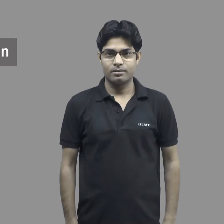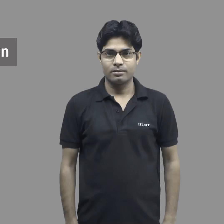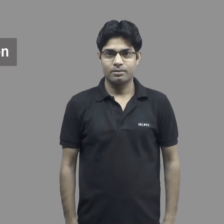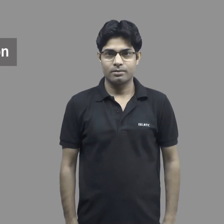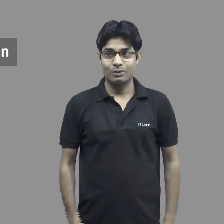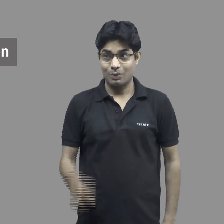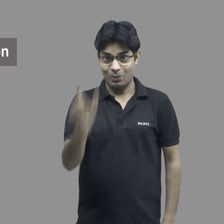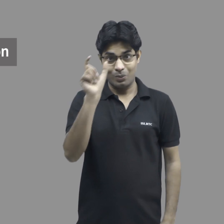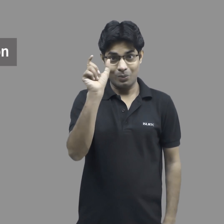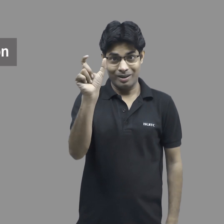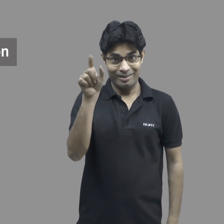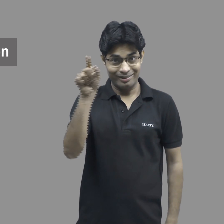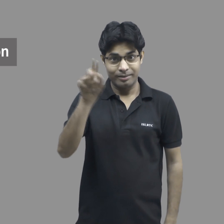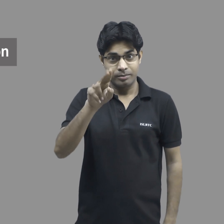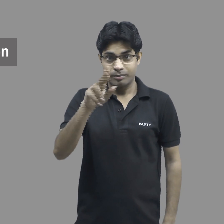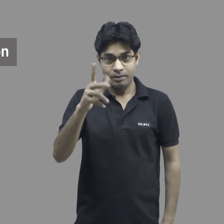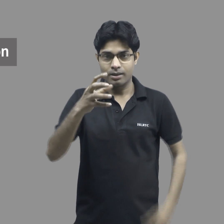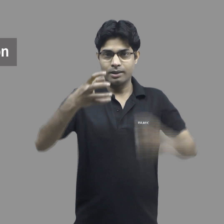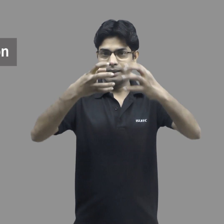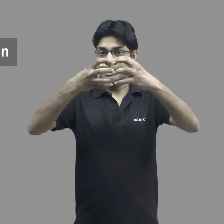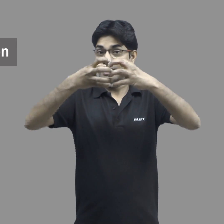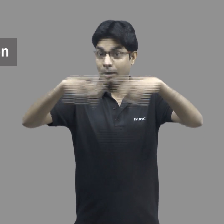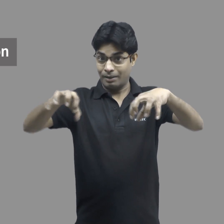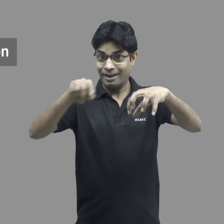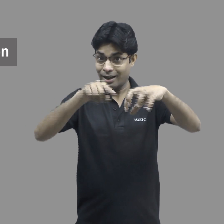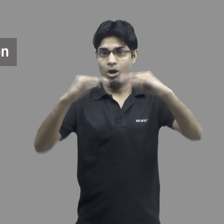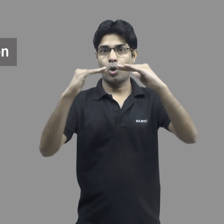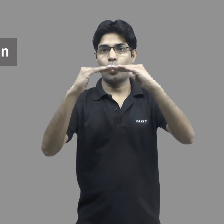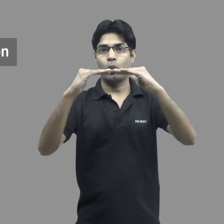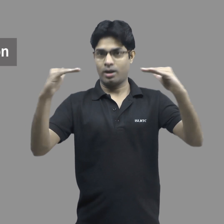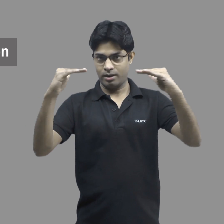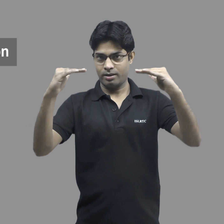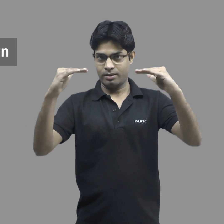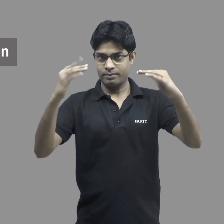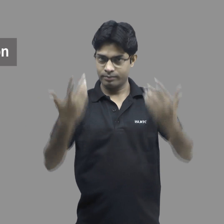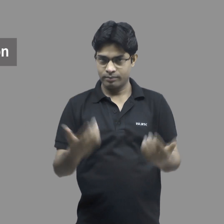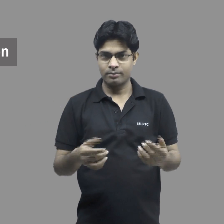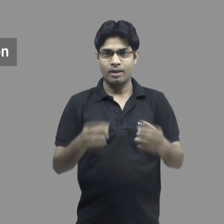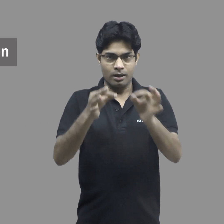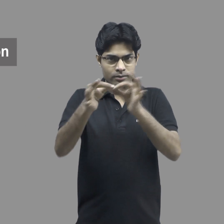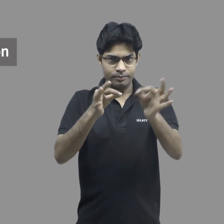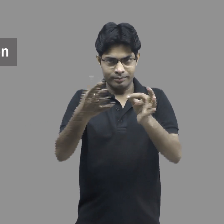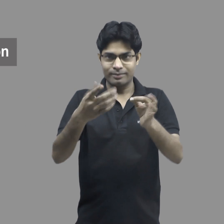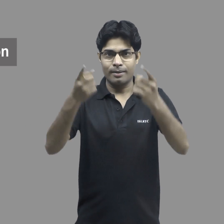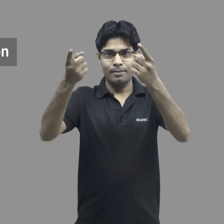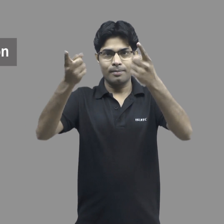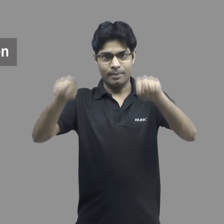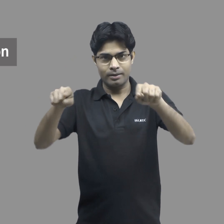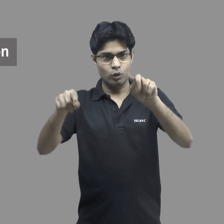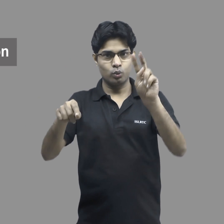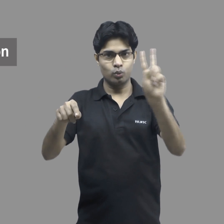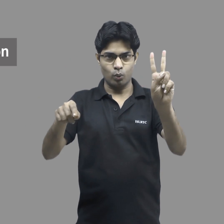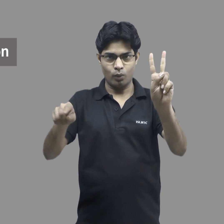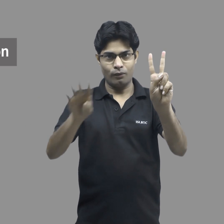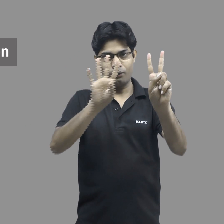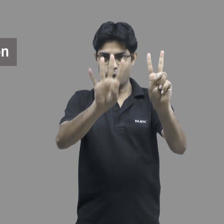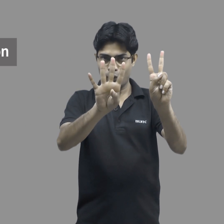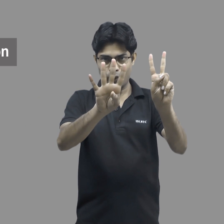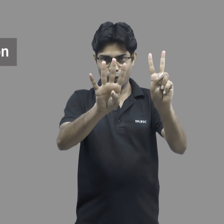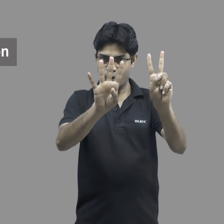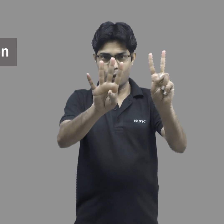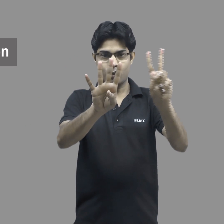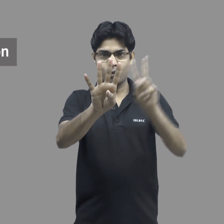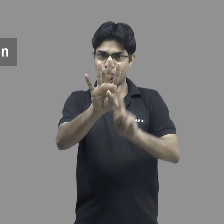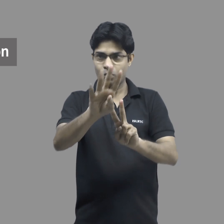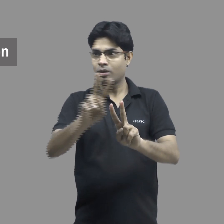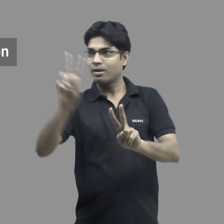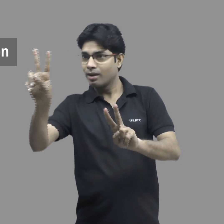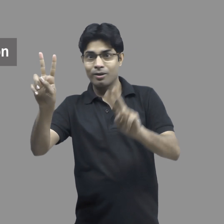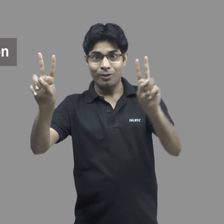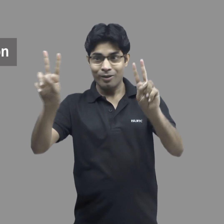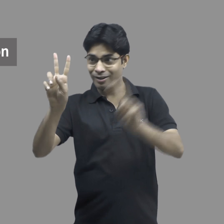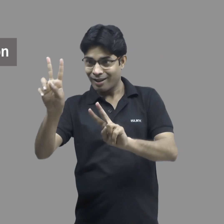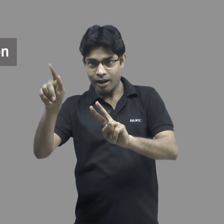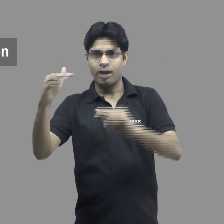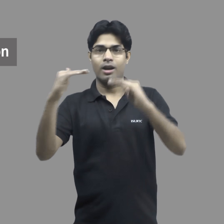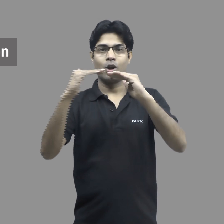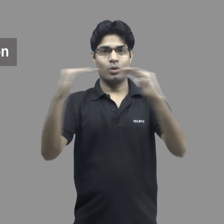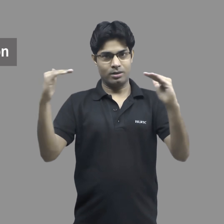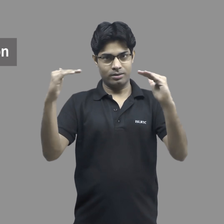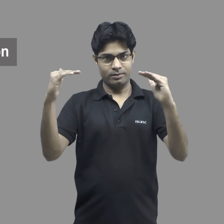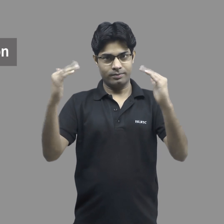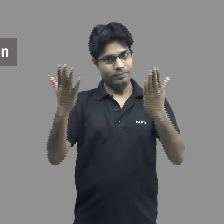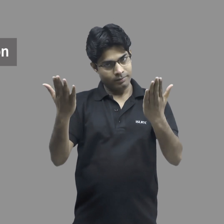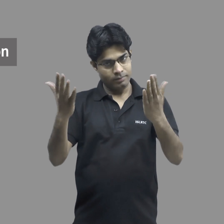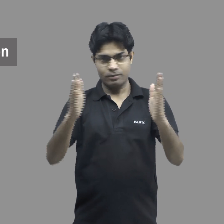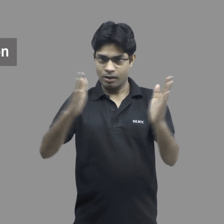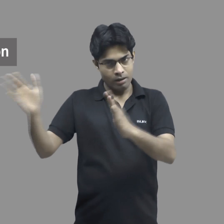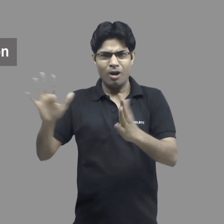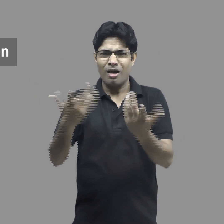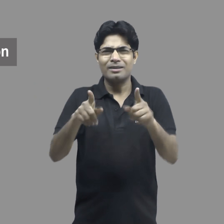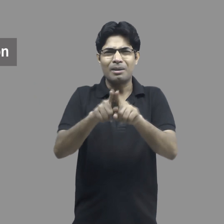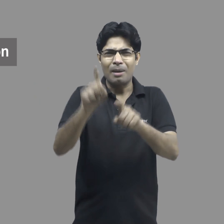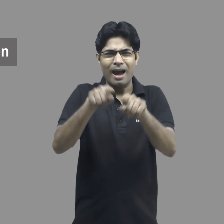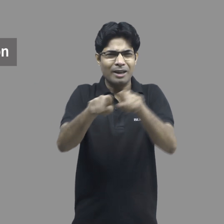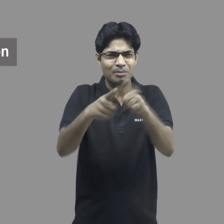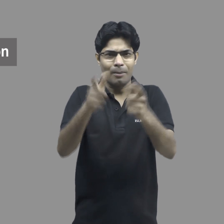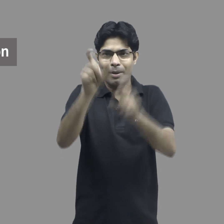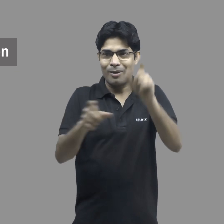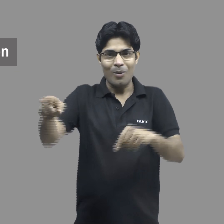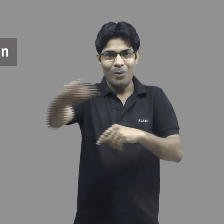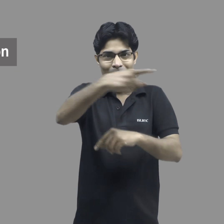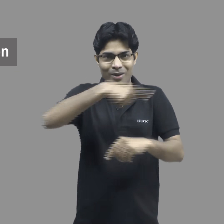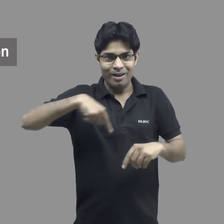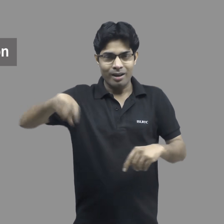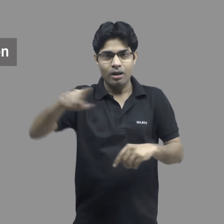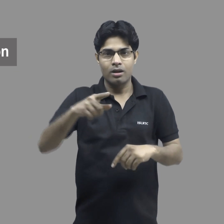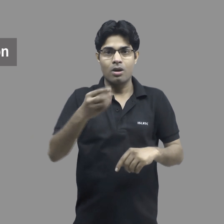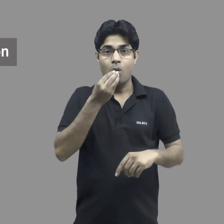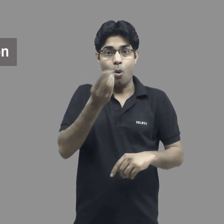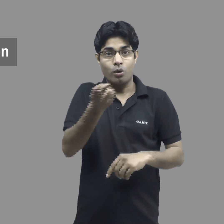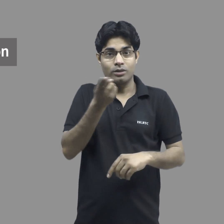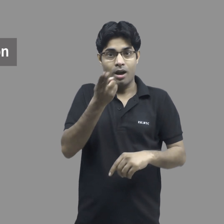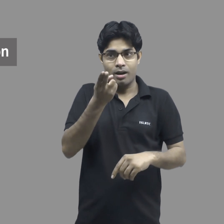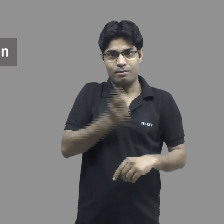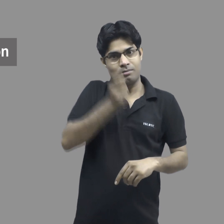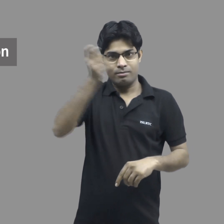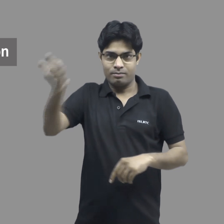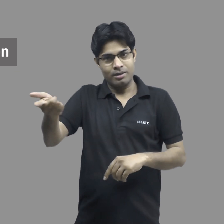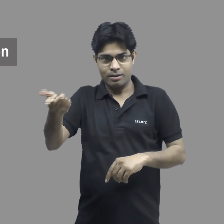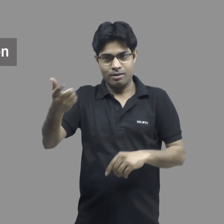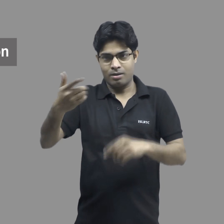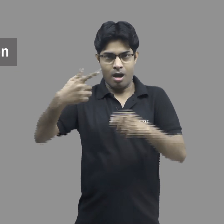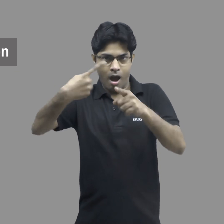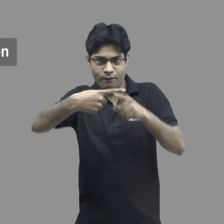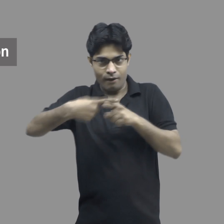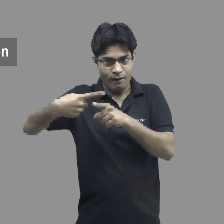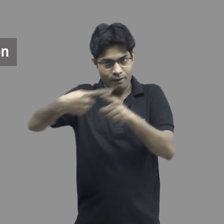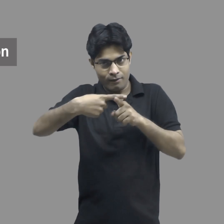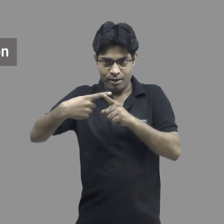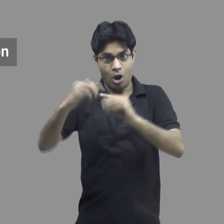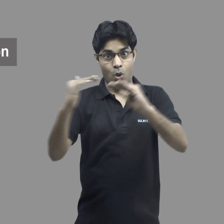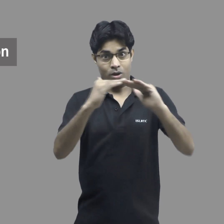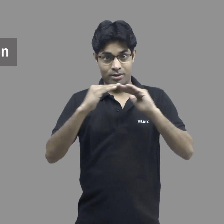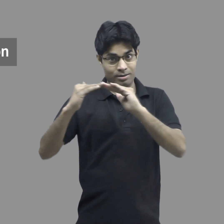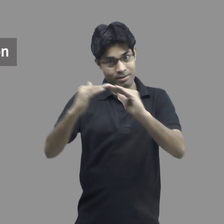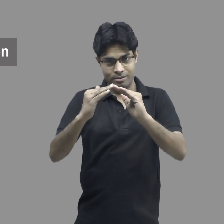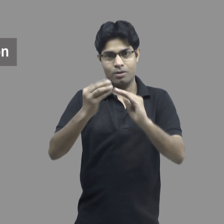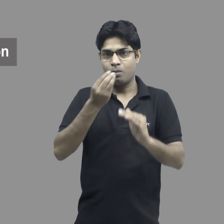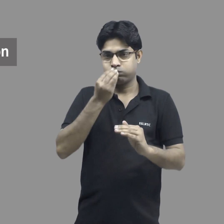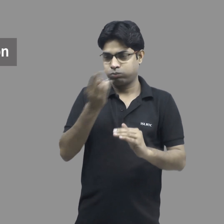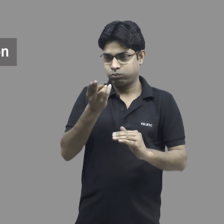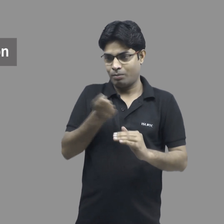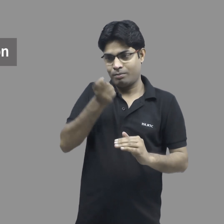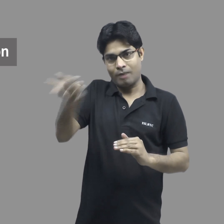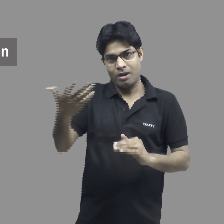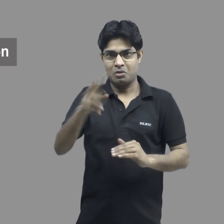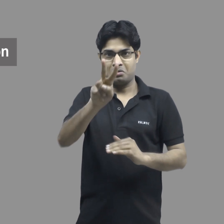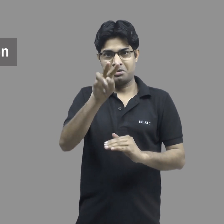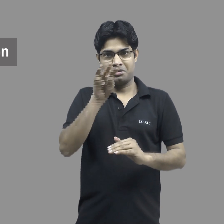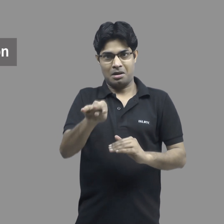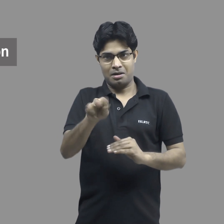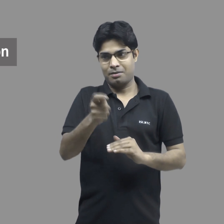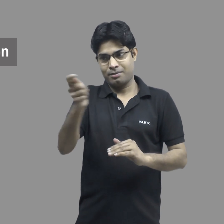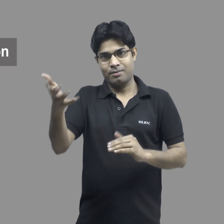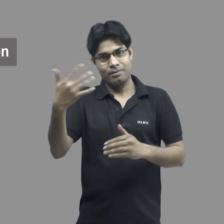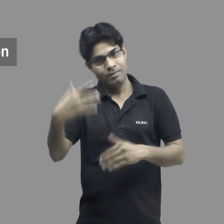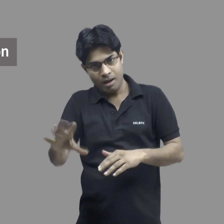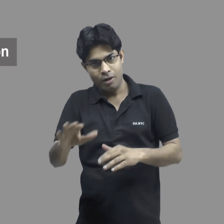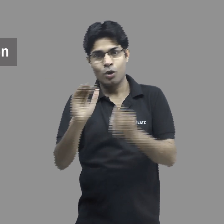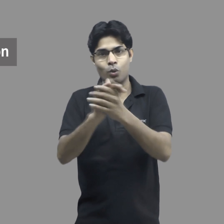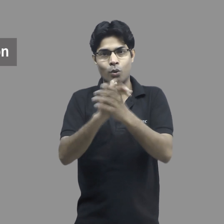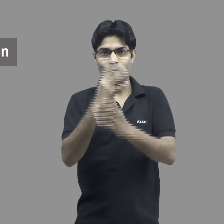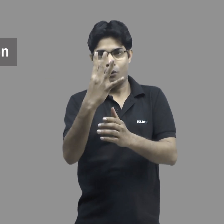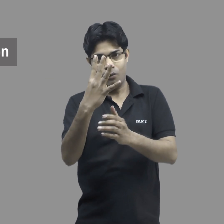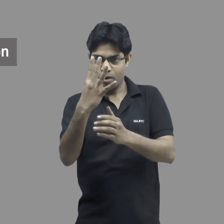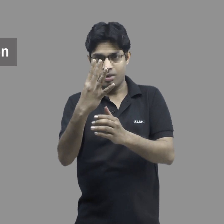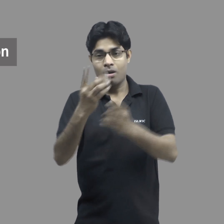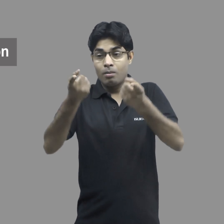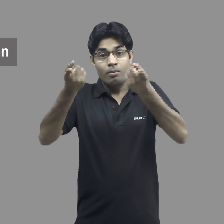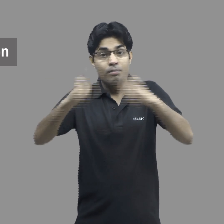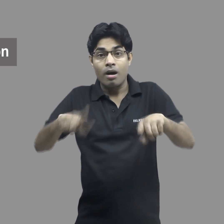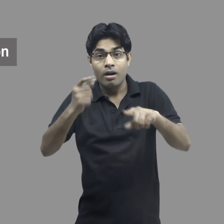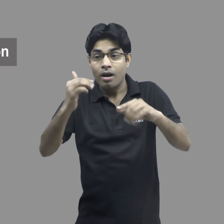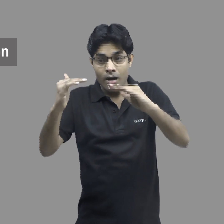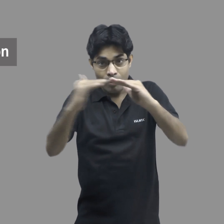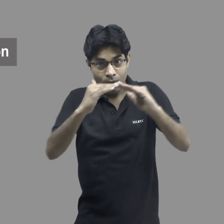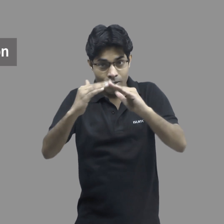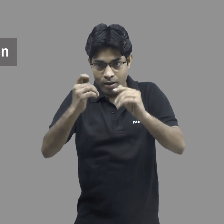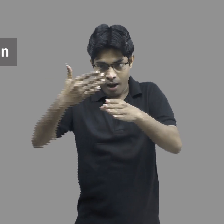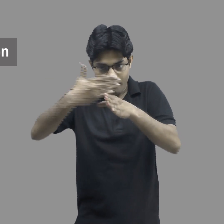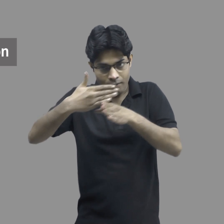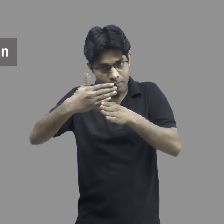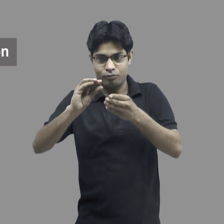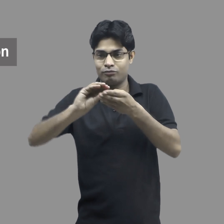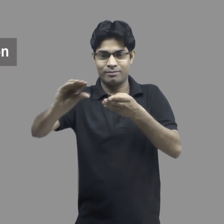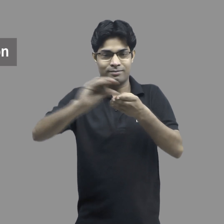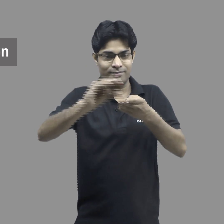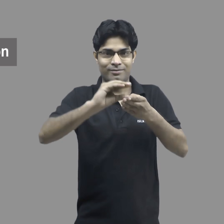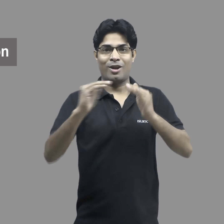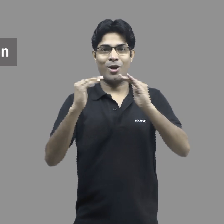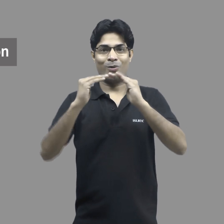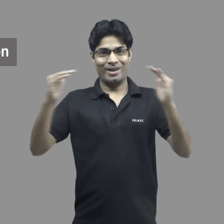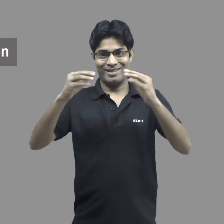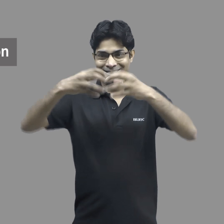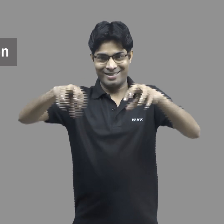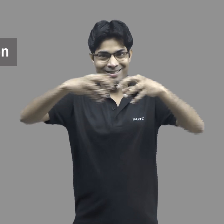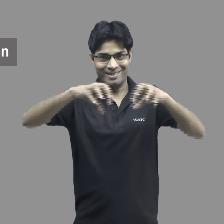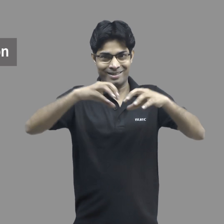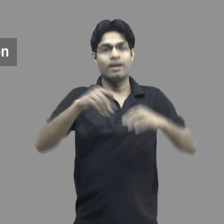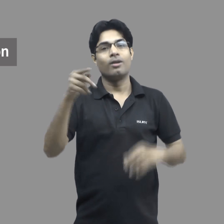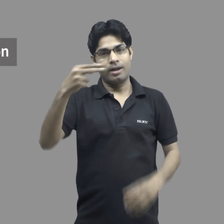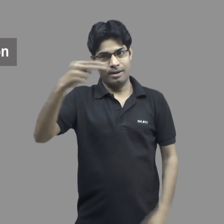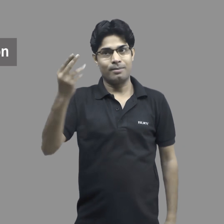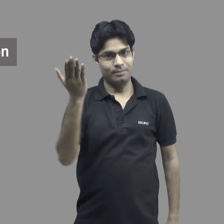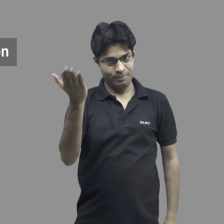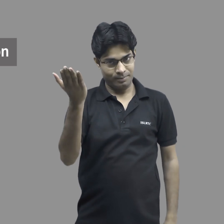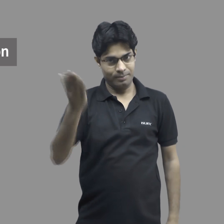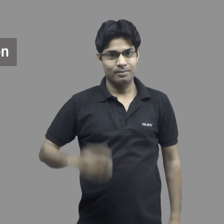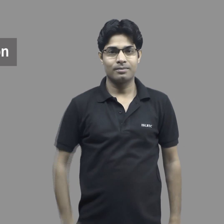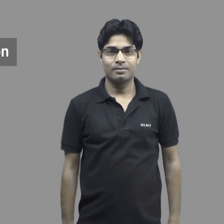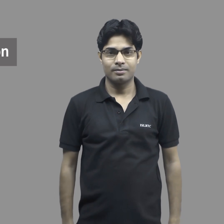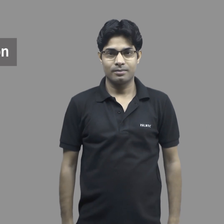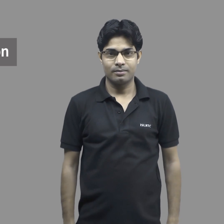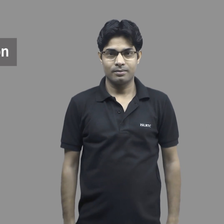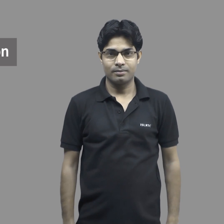Division